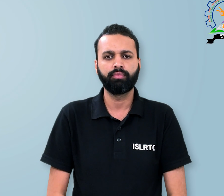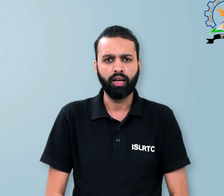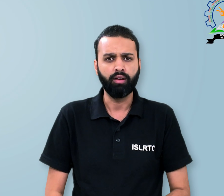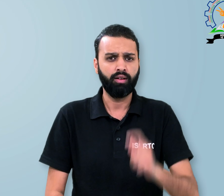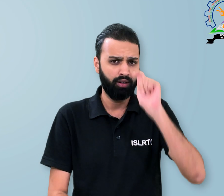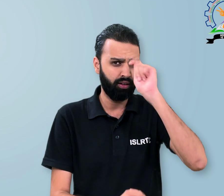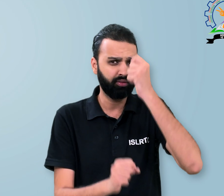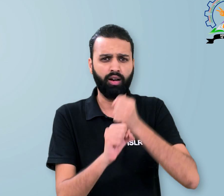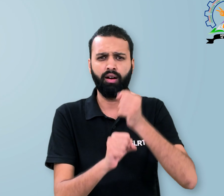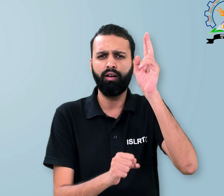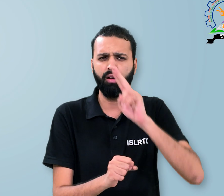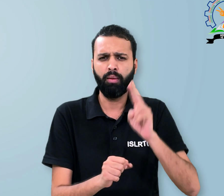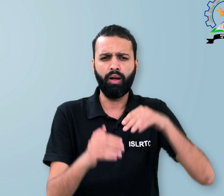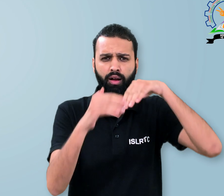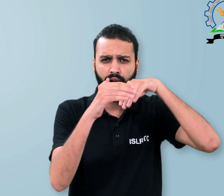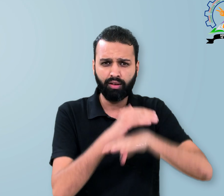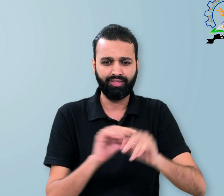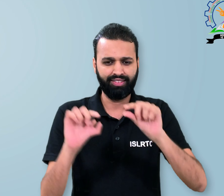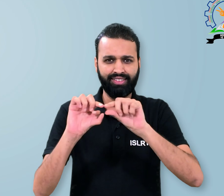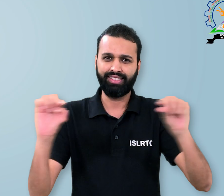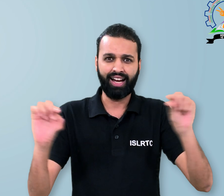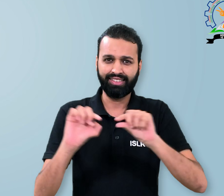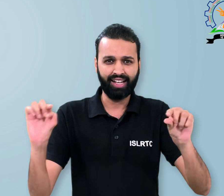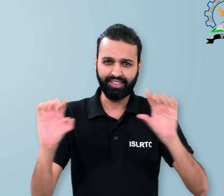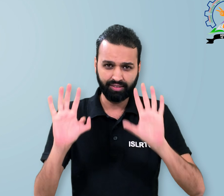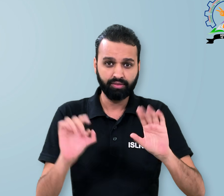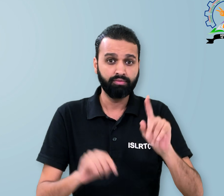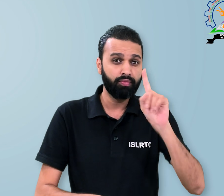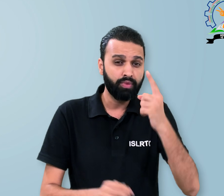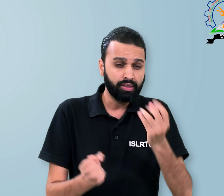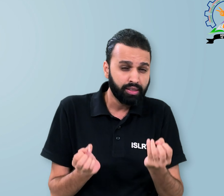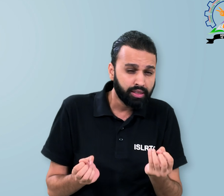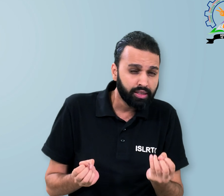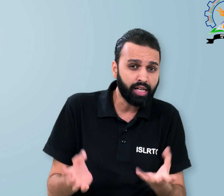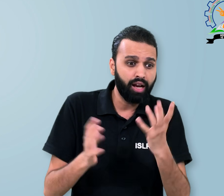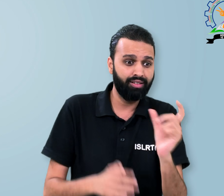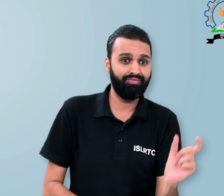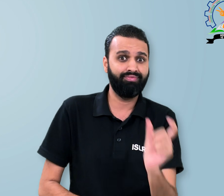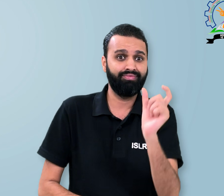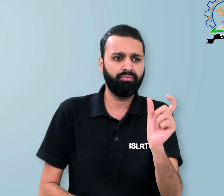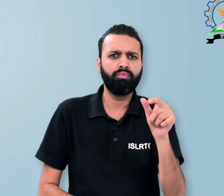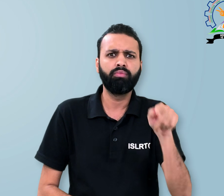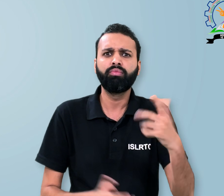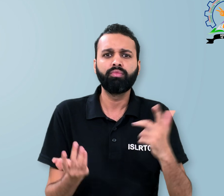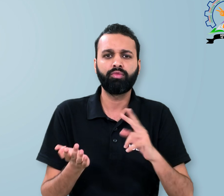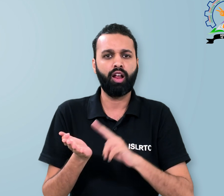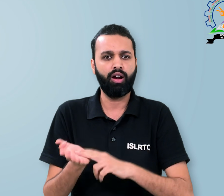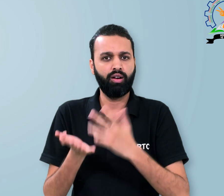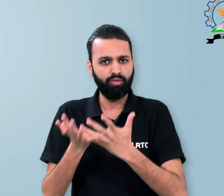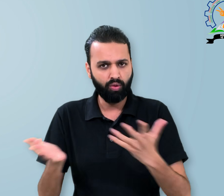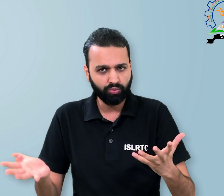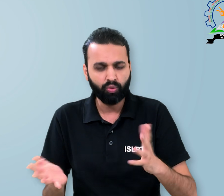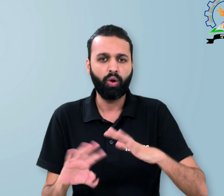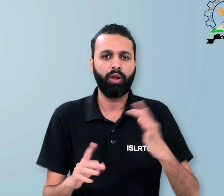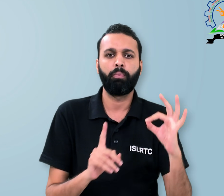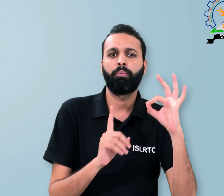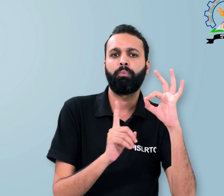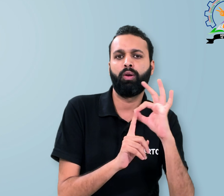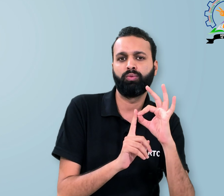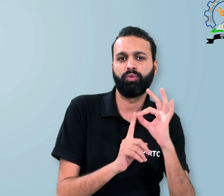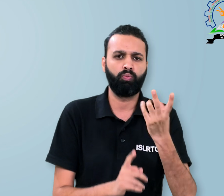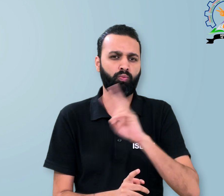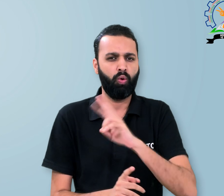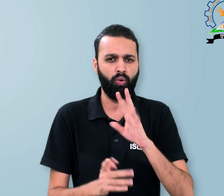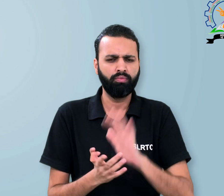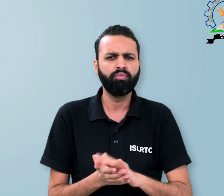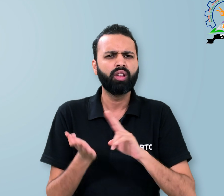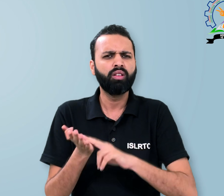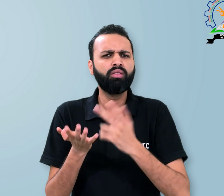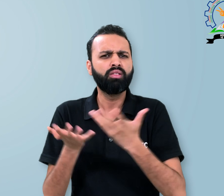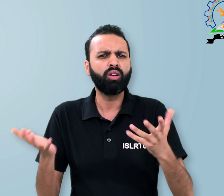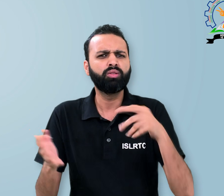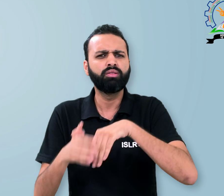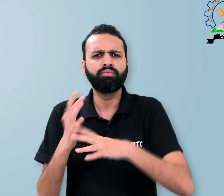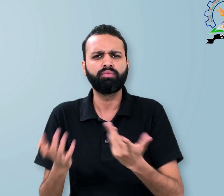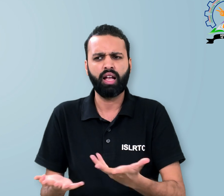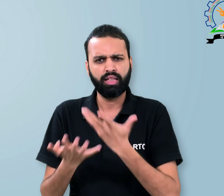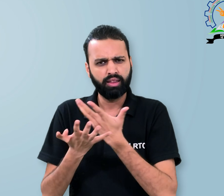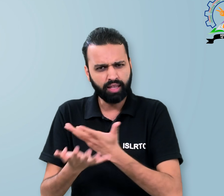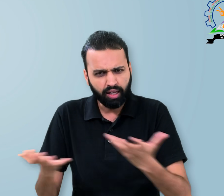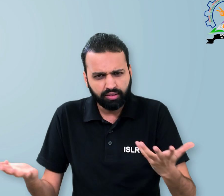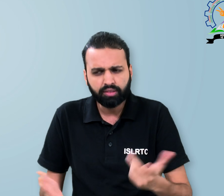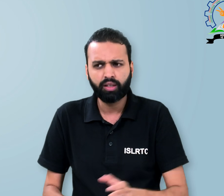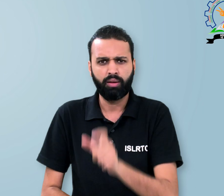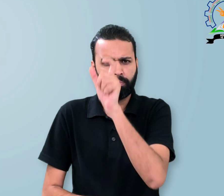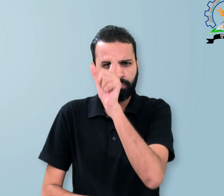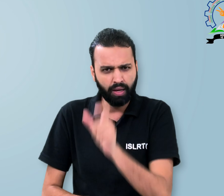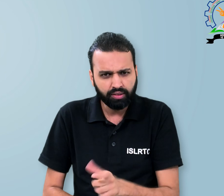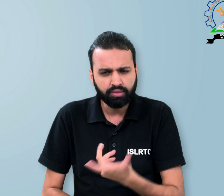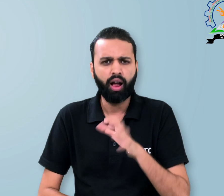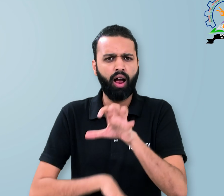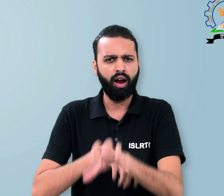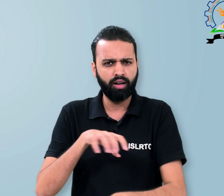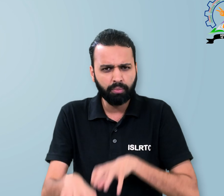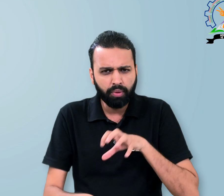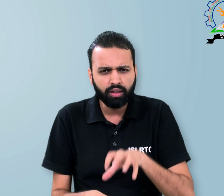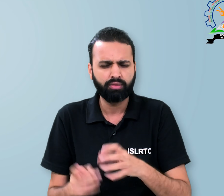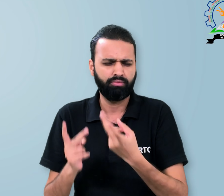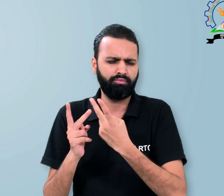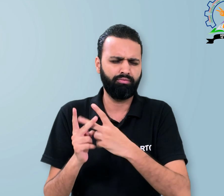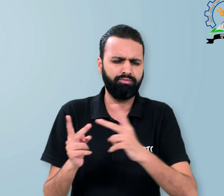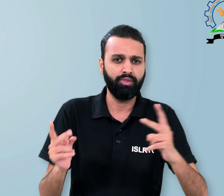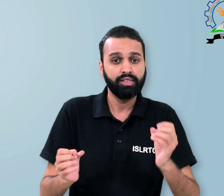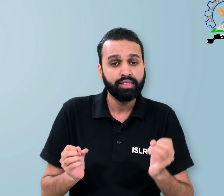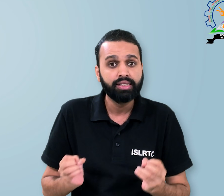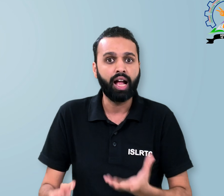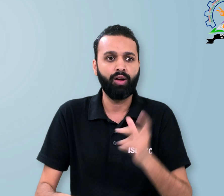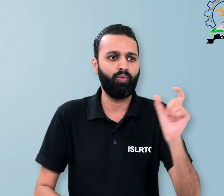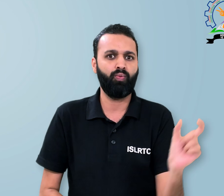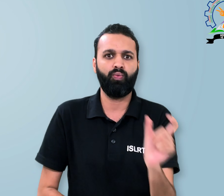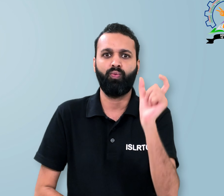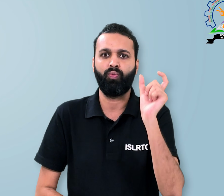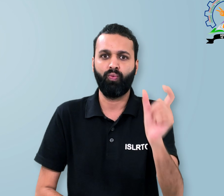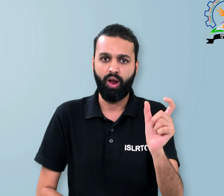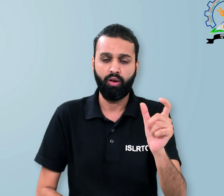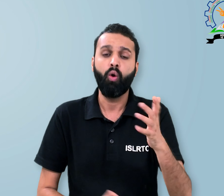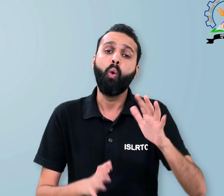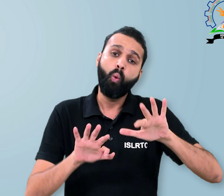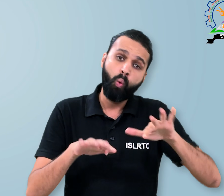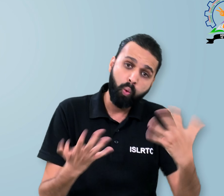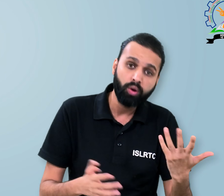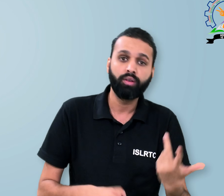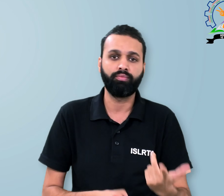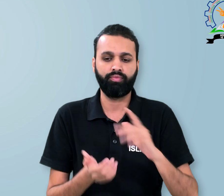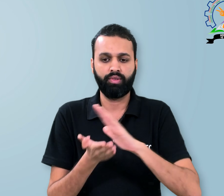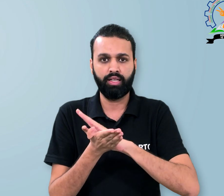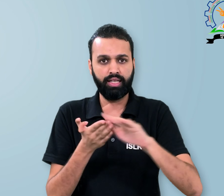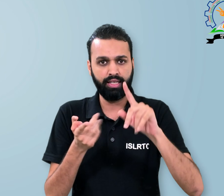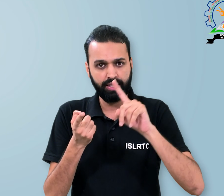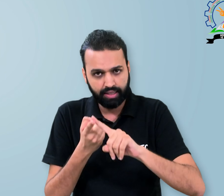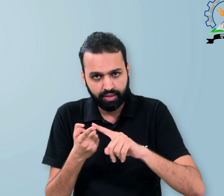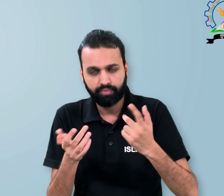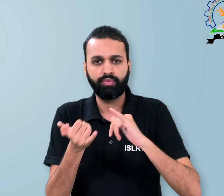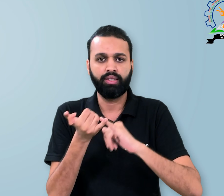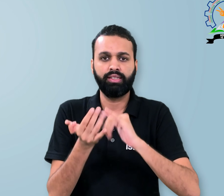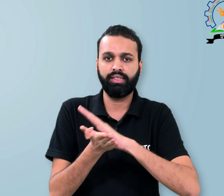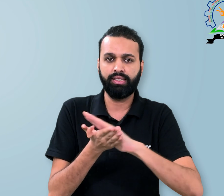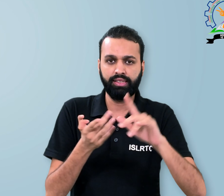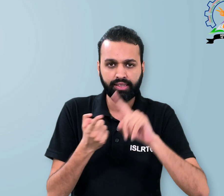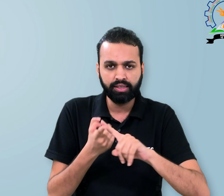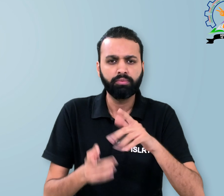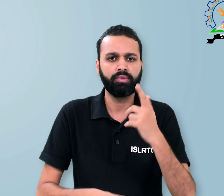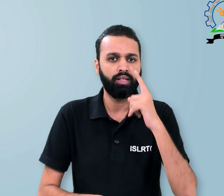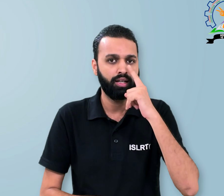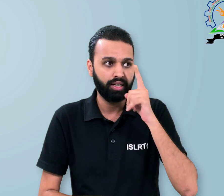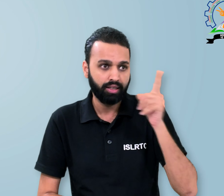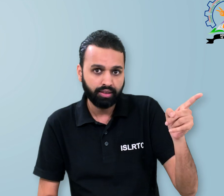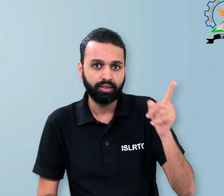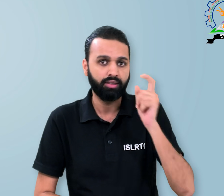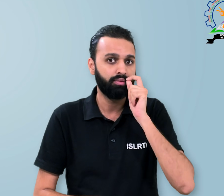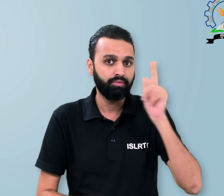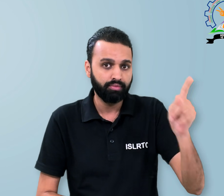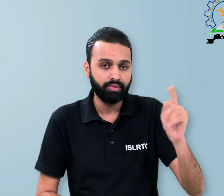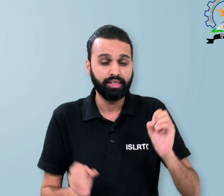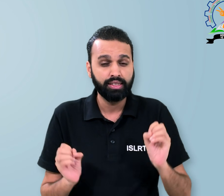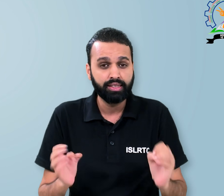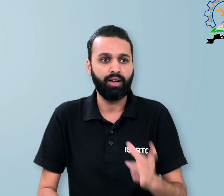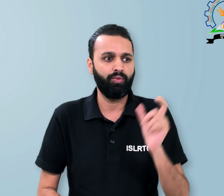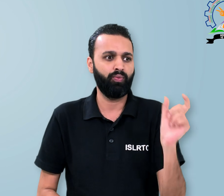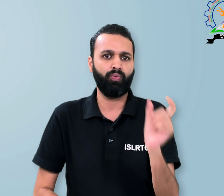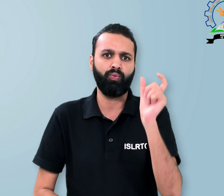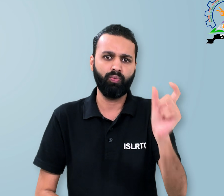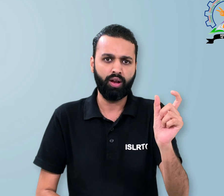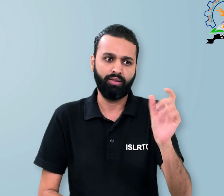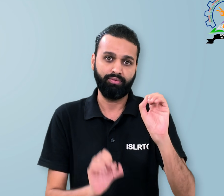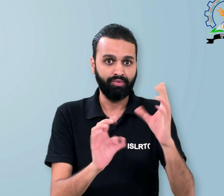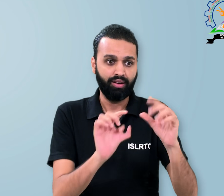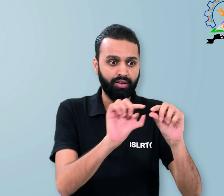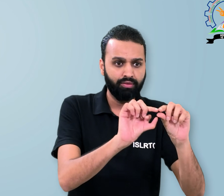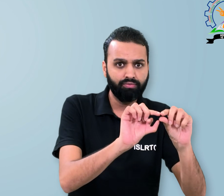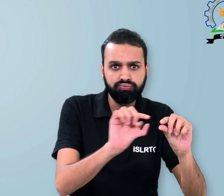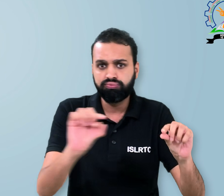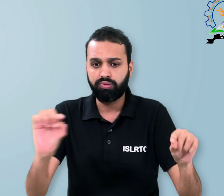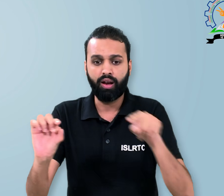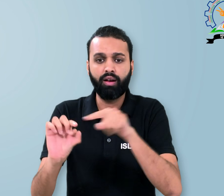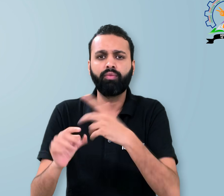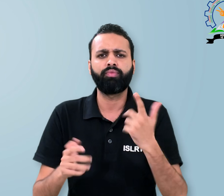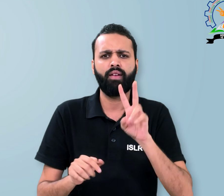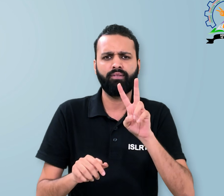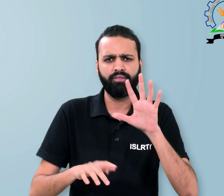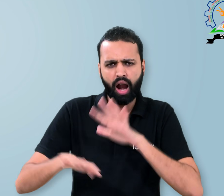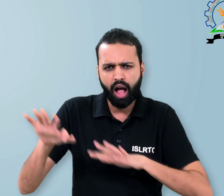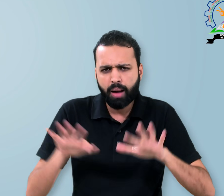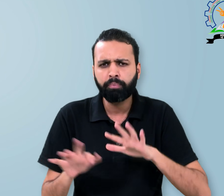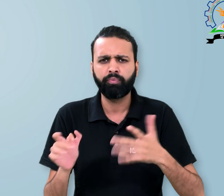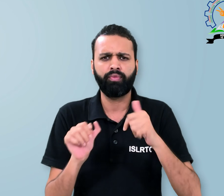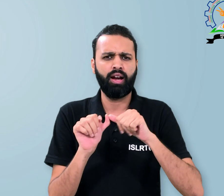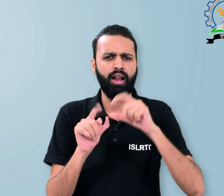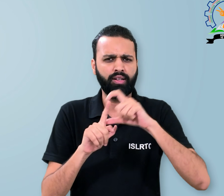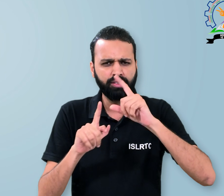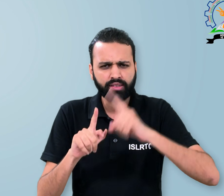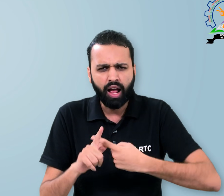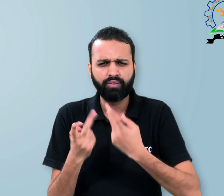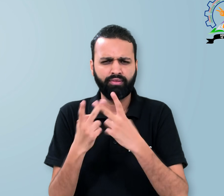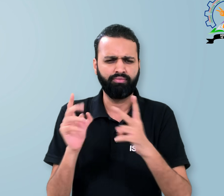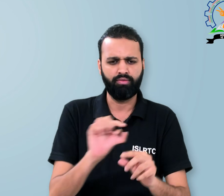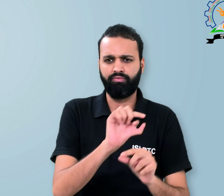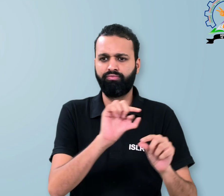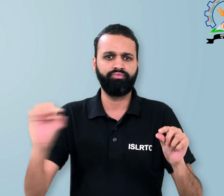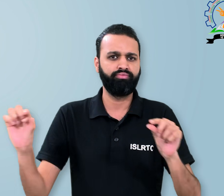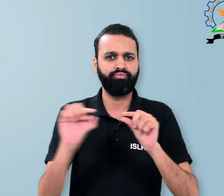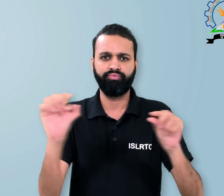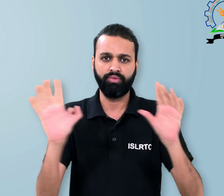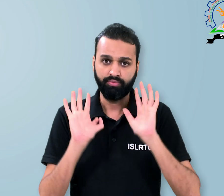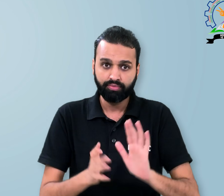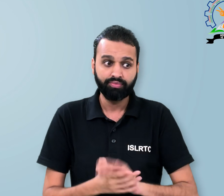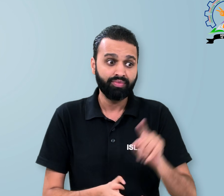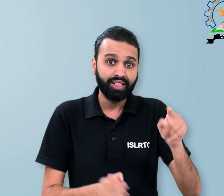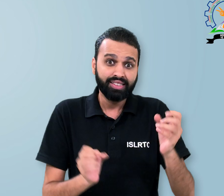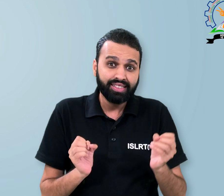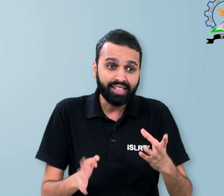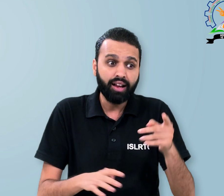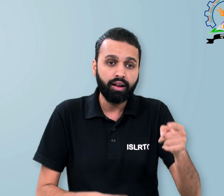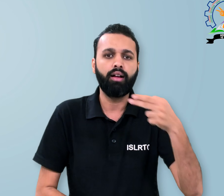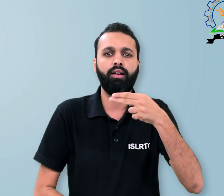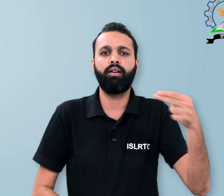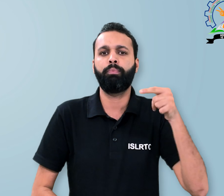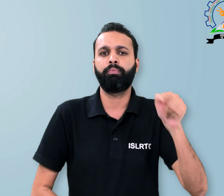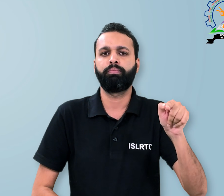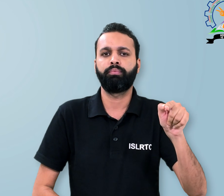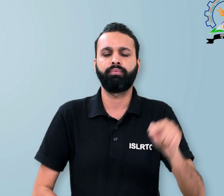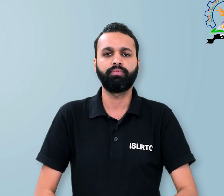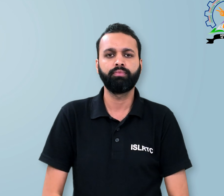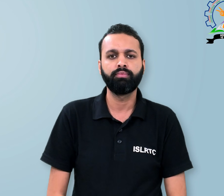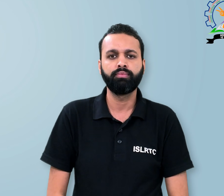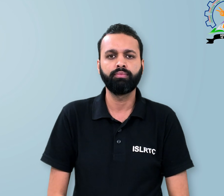The subject of a sentence is the person, place, or thing that is doing or being or experiencing whatever is described by the verb of the sentence.